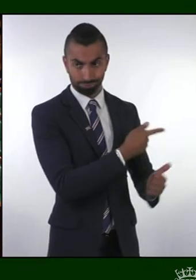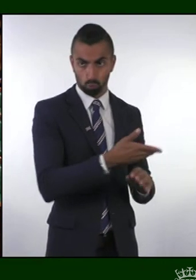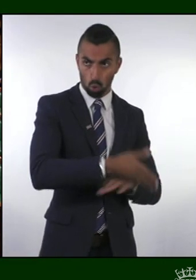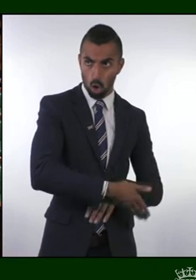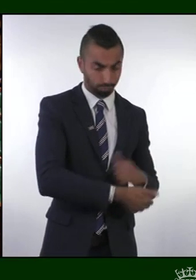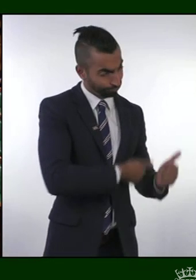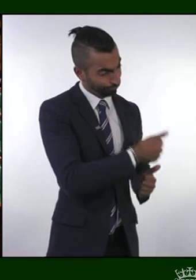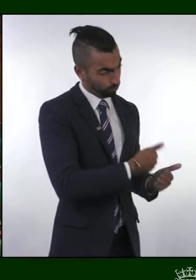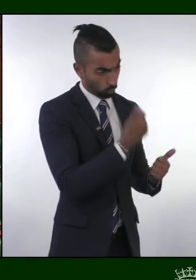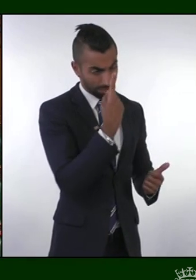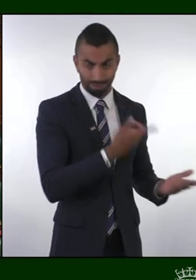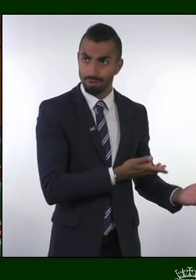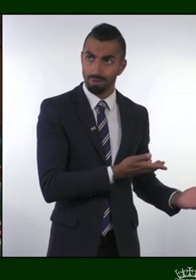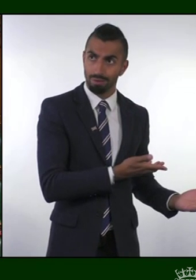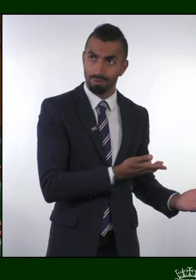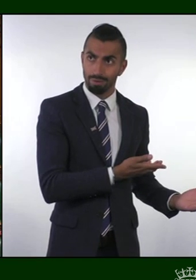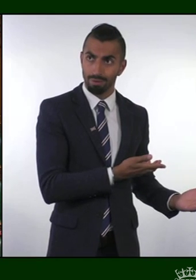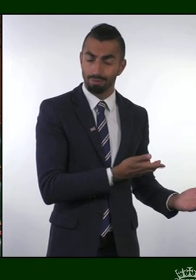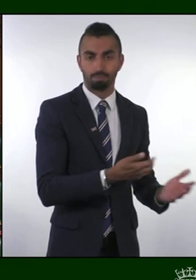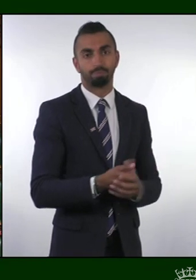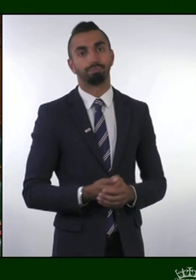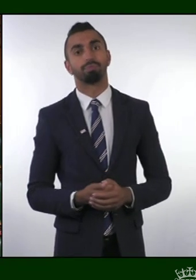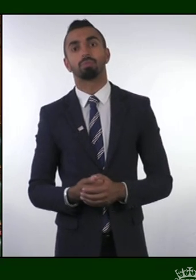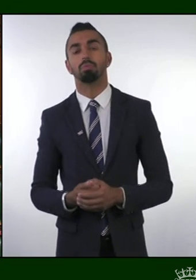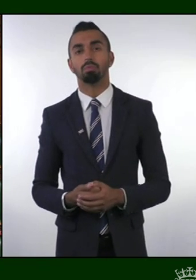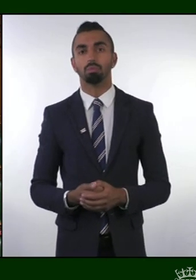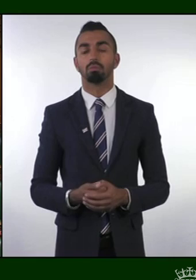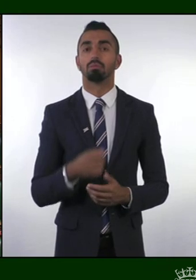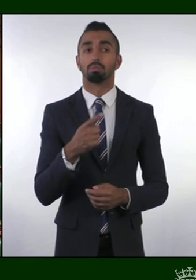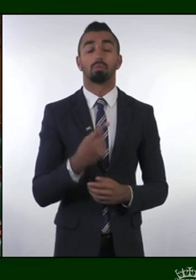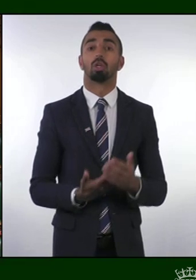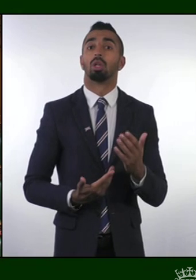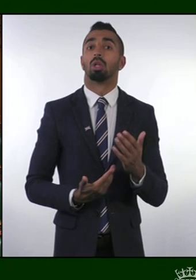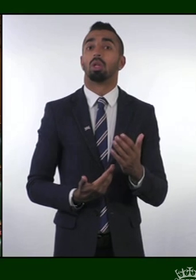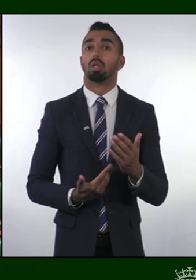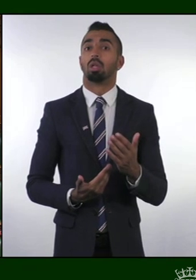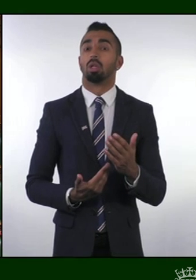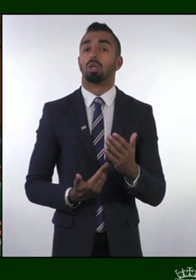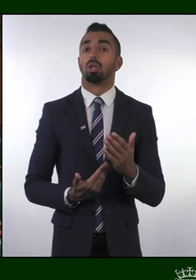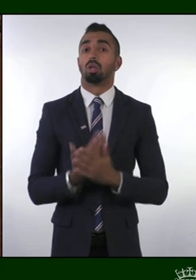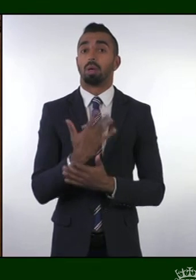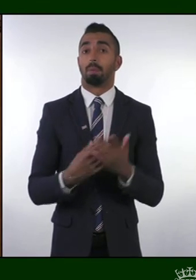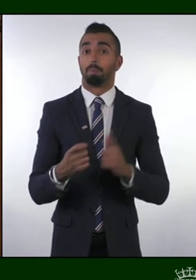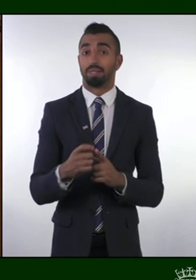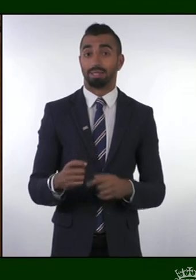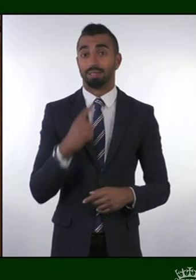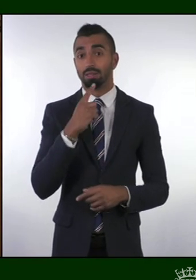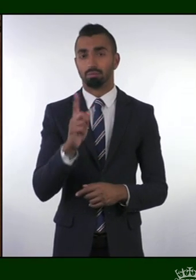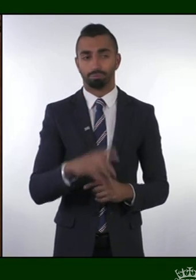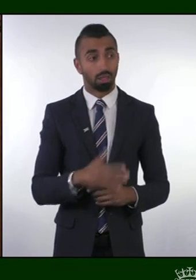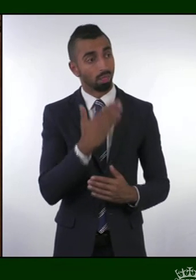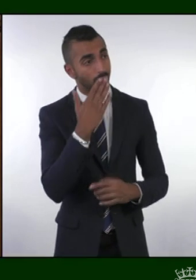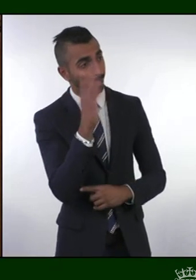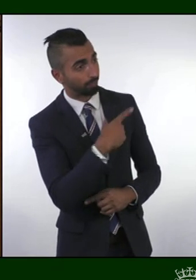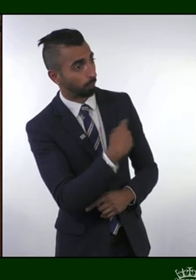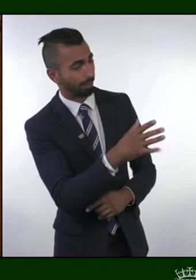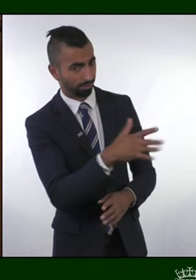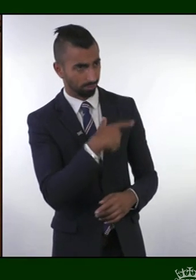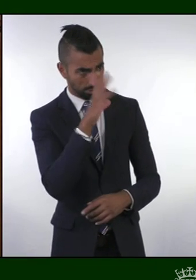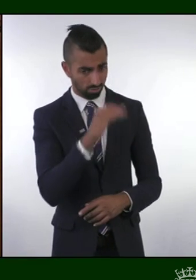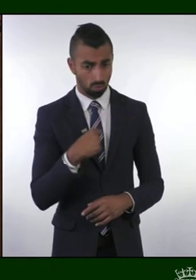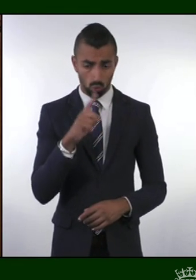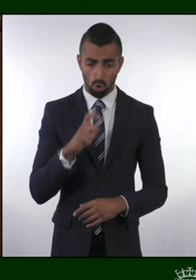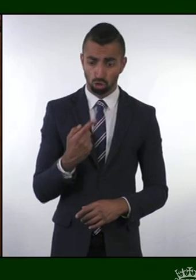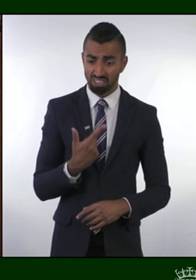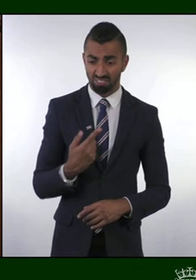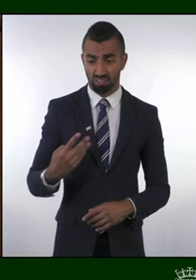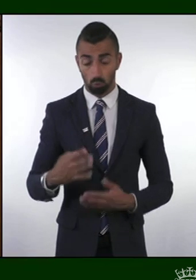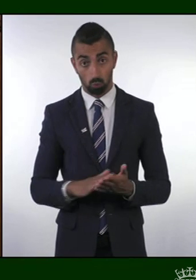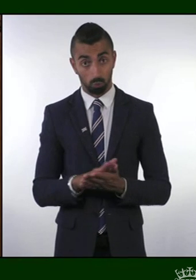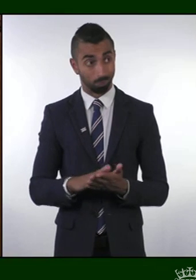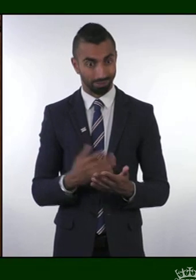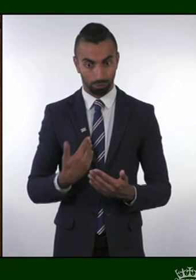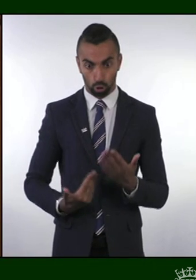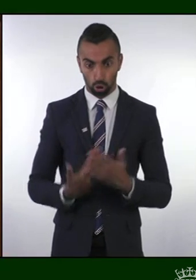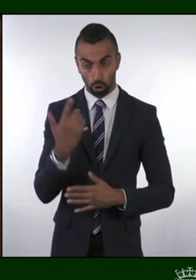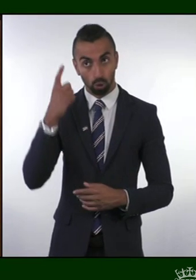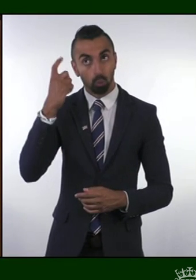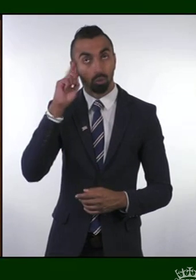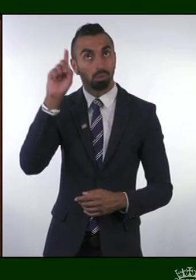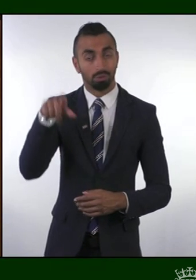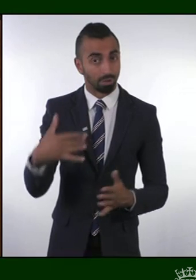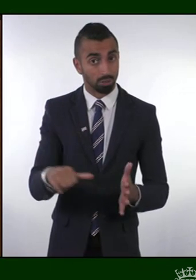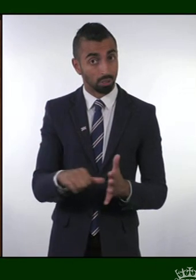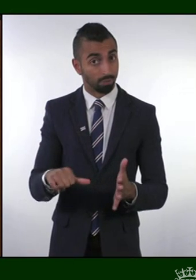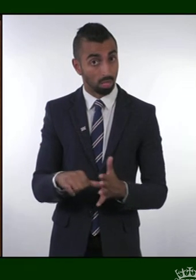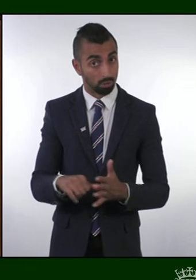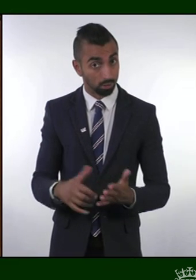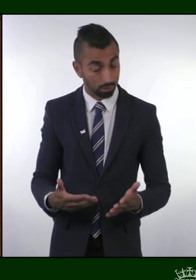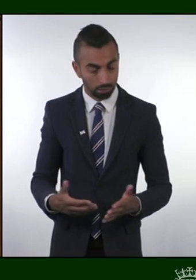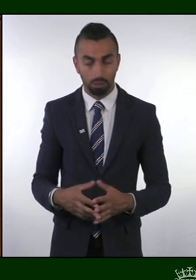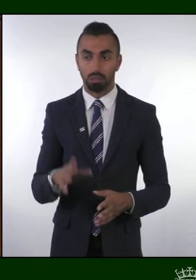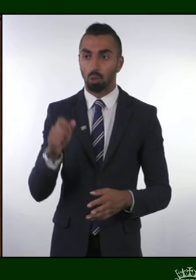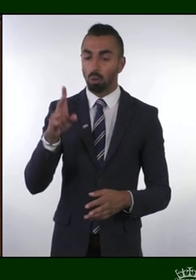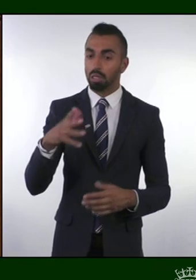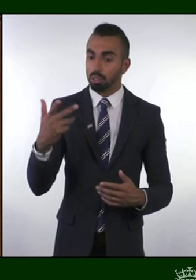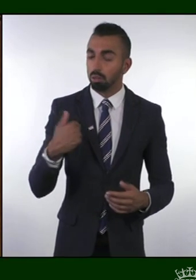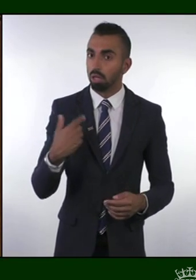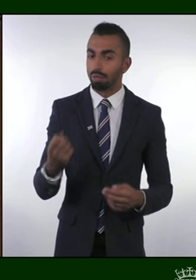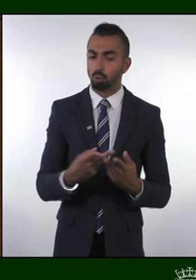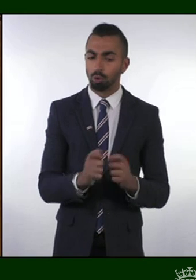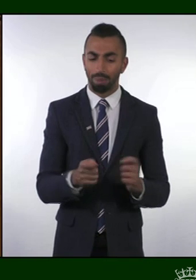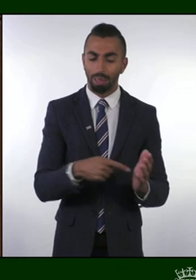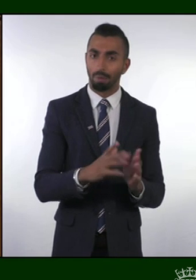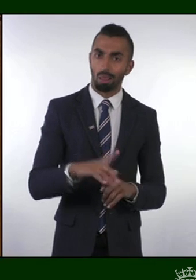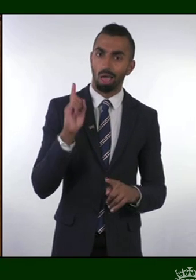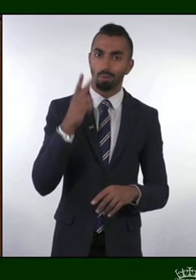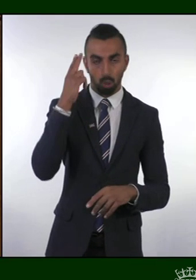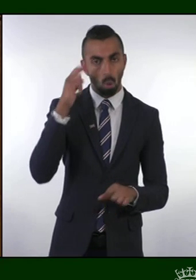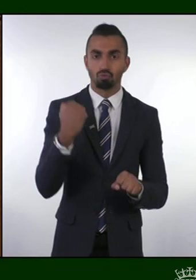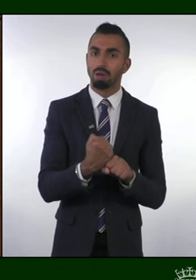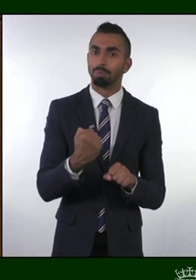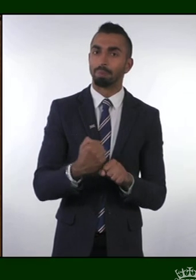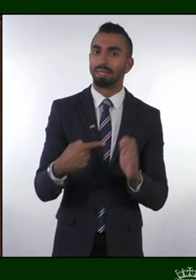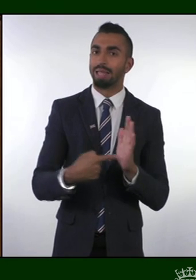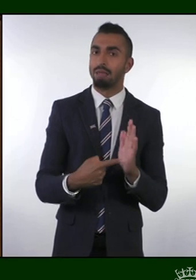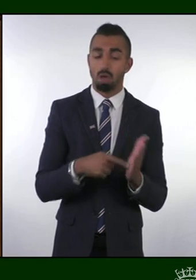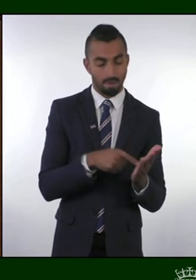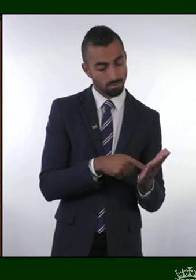With question 74, it is difficult to think of something that has not been mentioned yet, but it is a fair bet that up until now no one has quoted the Grimsby Telegraph, which last week said, after the Prime Minister’s speech: